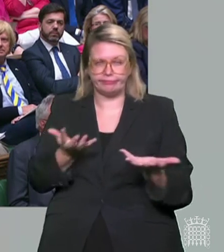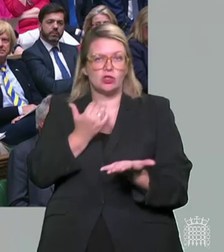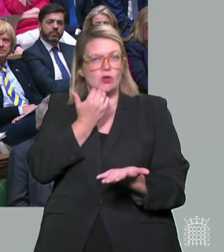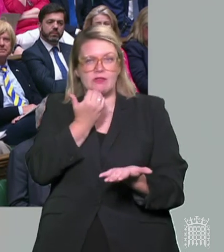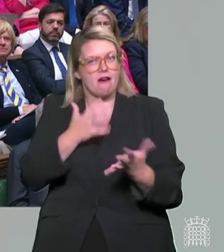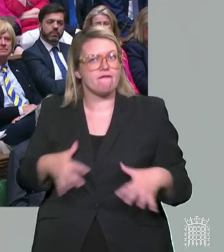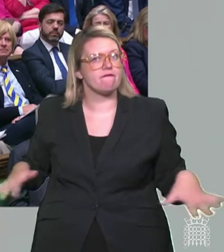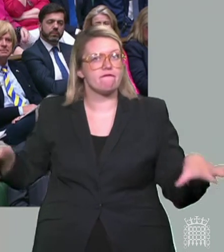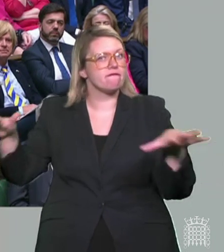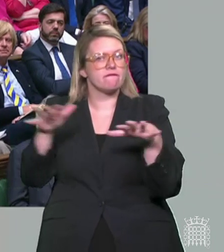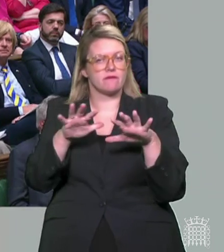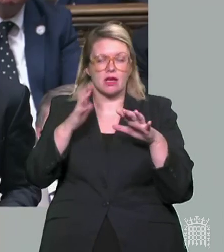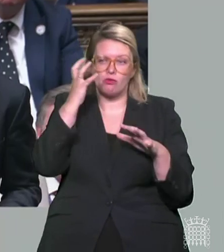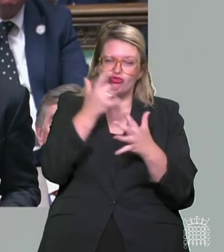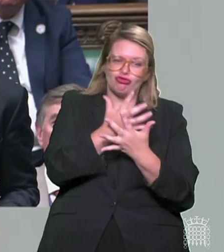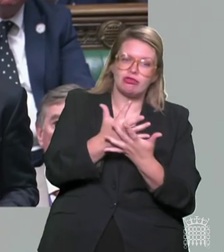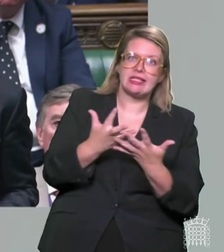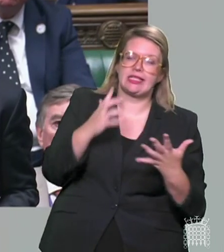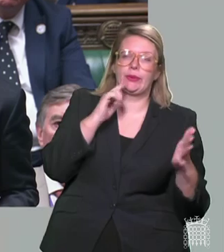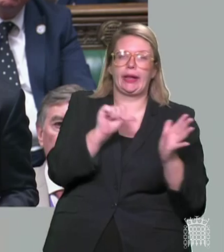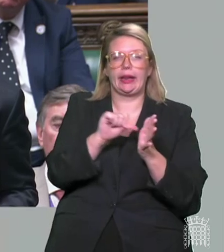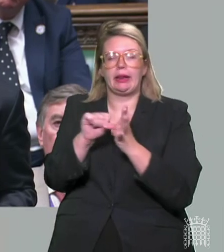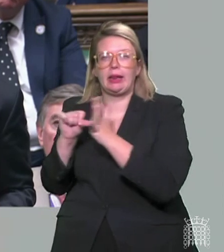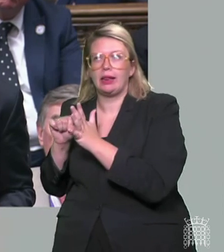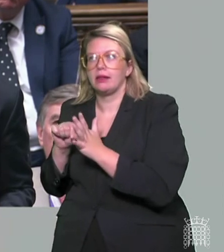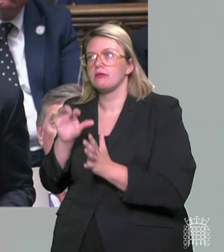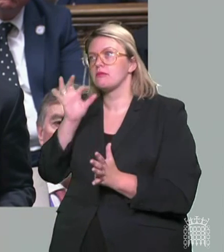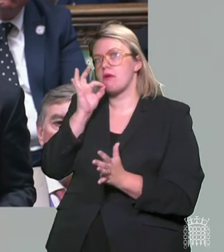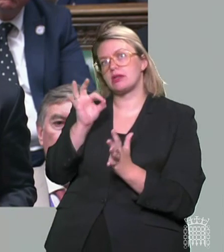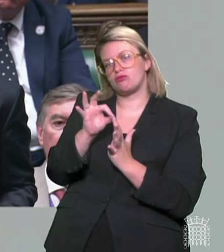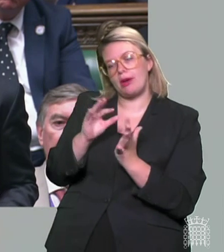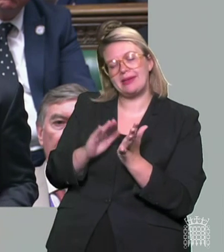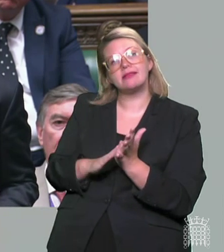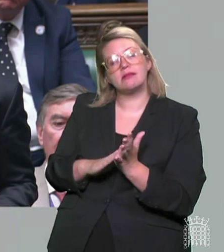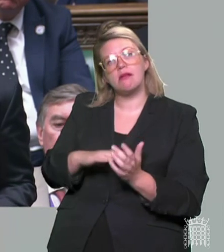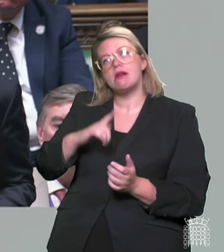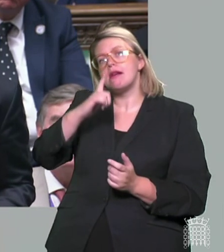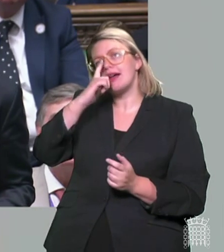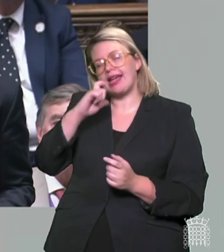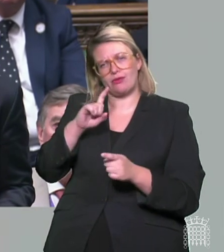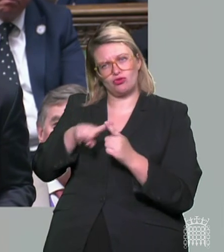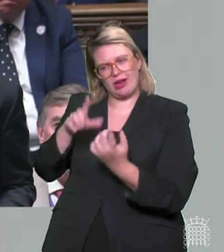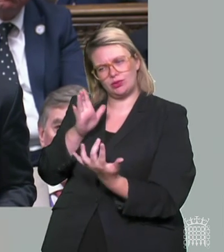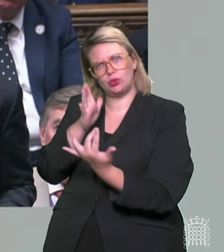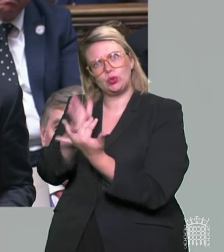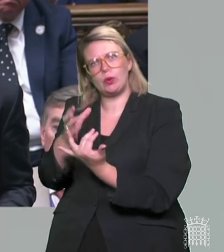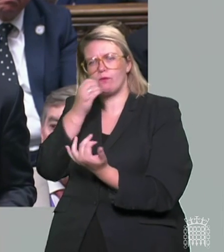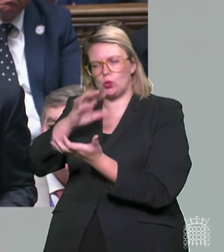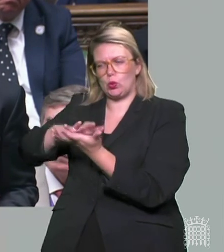Will the Prime Minister take all possible action to negotiate and facilitate access to the grain stores stranded in Ukraine?